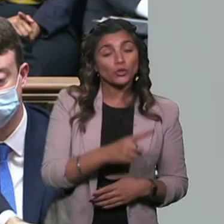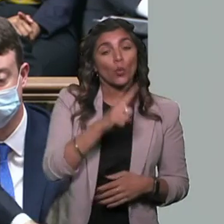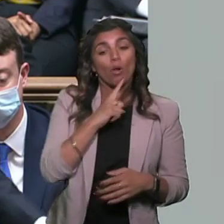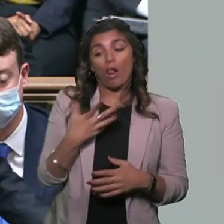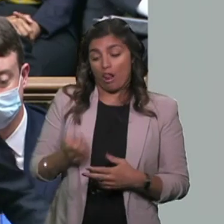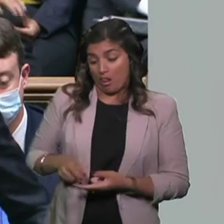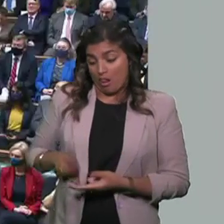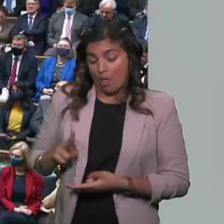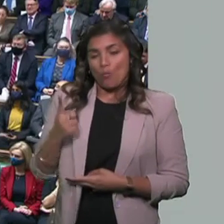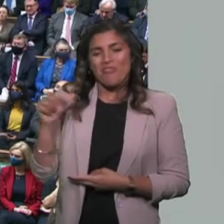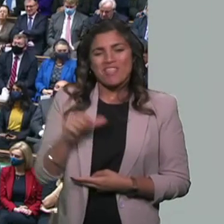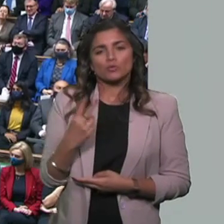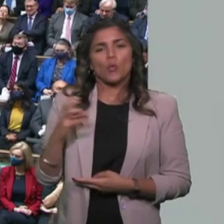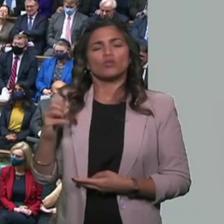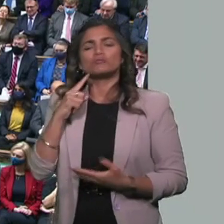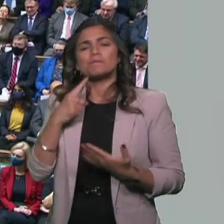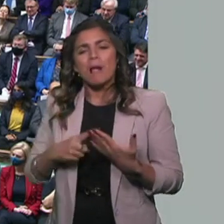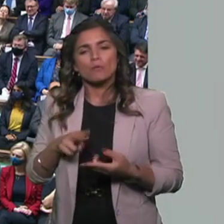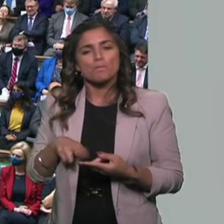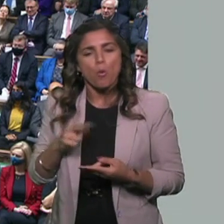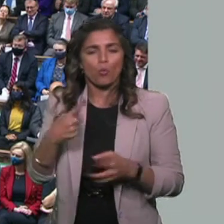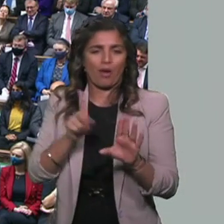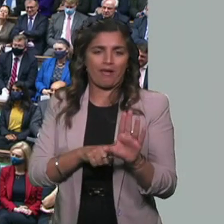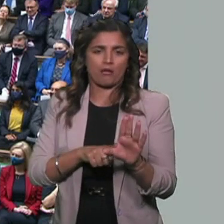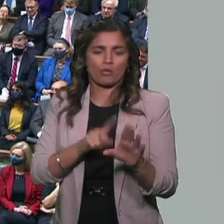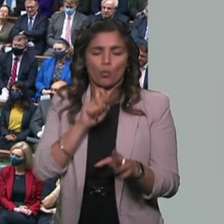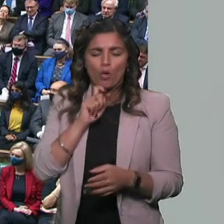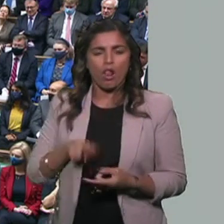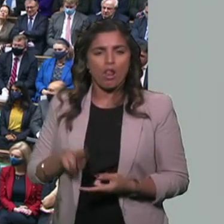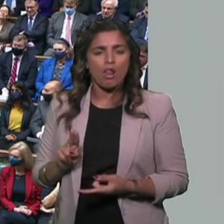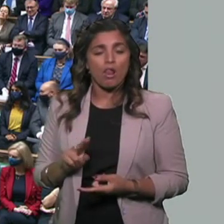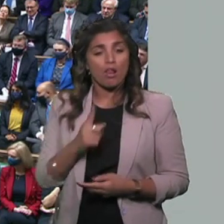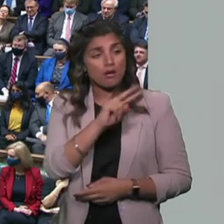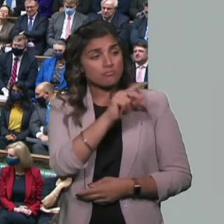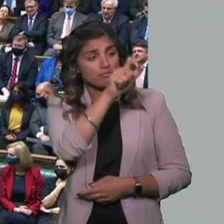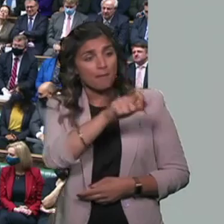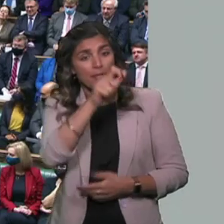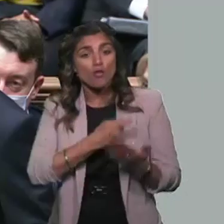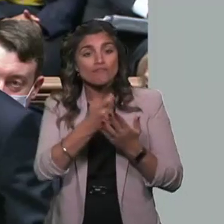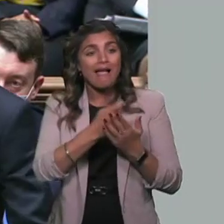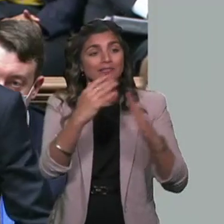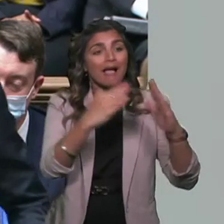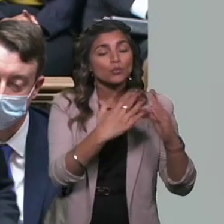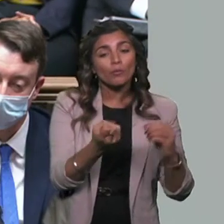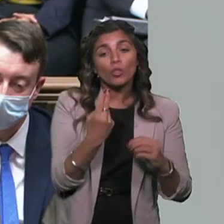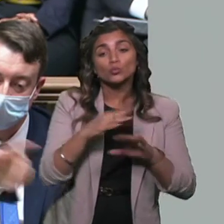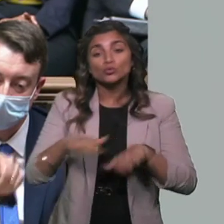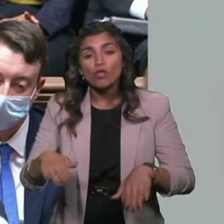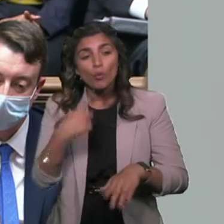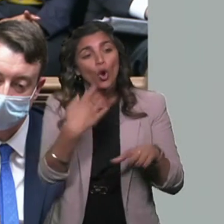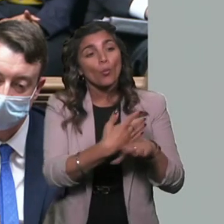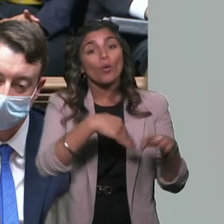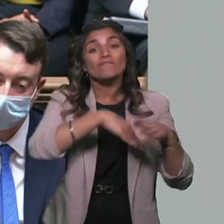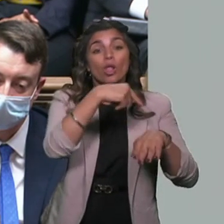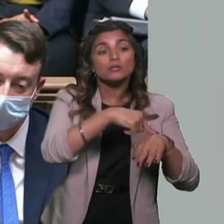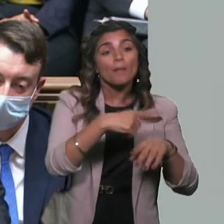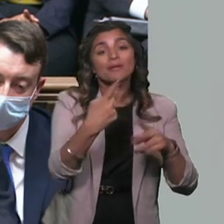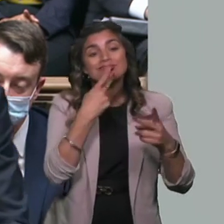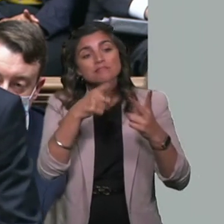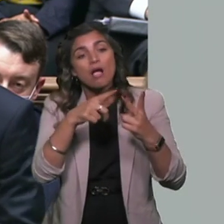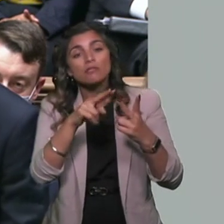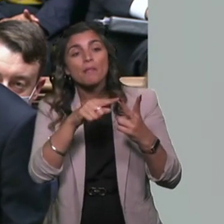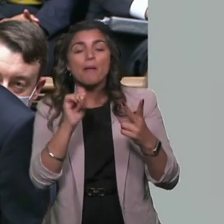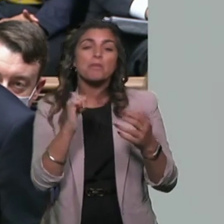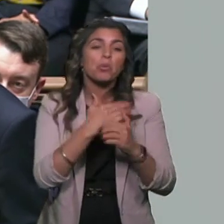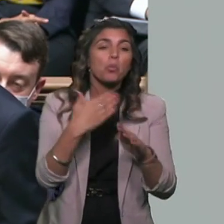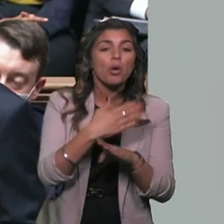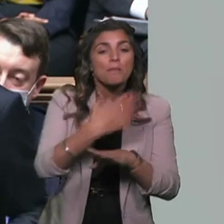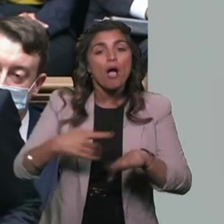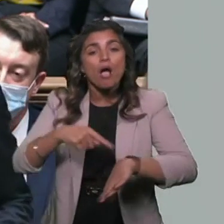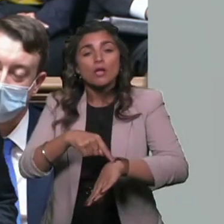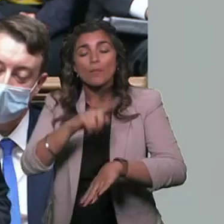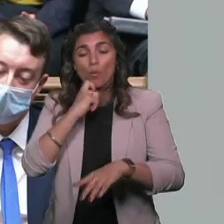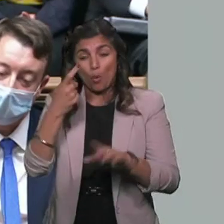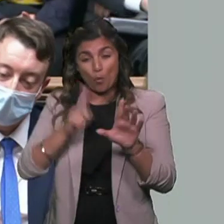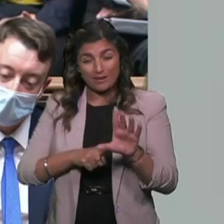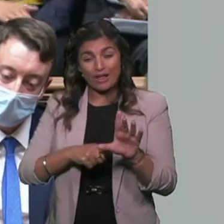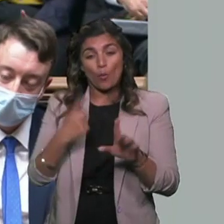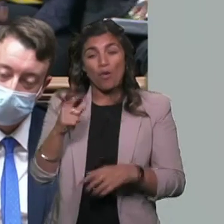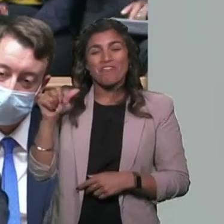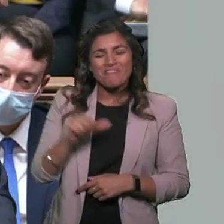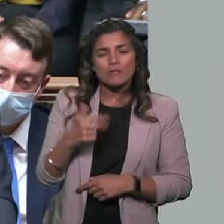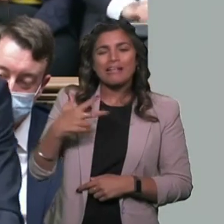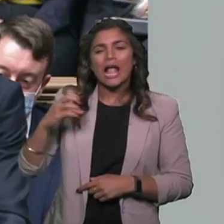A couple renting a home with their two children, one parent working full-time, the other working part-time, will be better off every single year by £1,800.